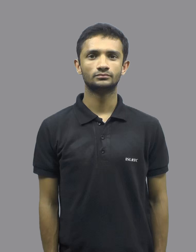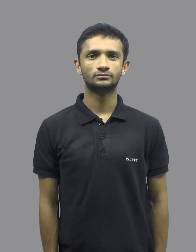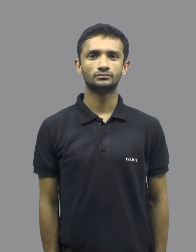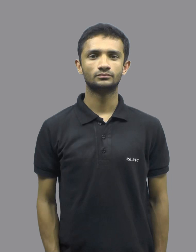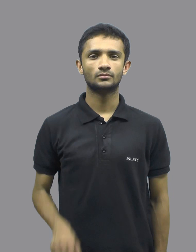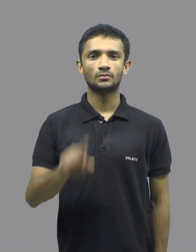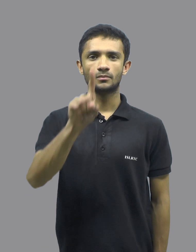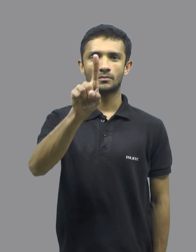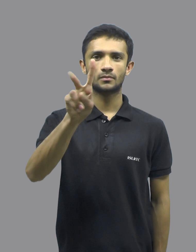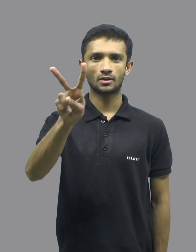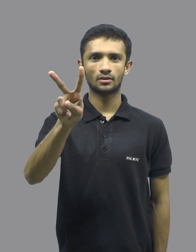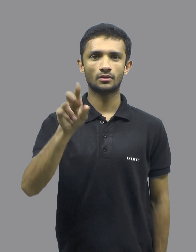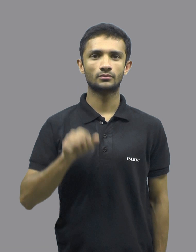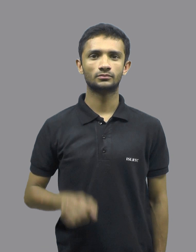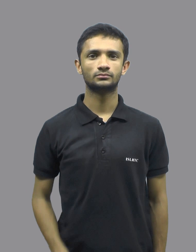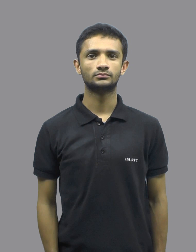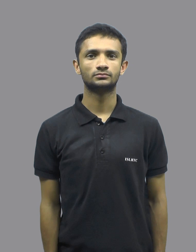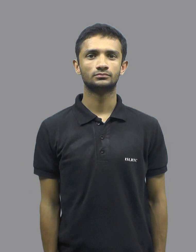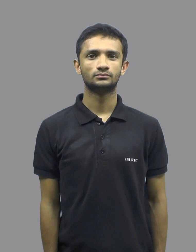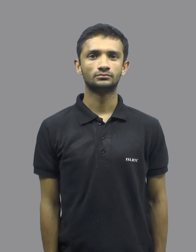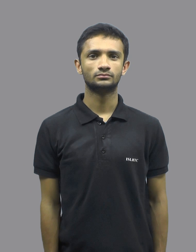12 Twelve